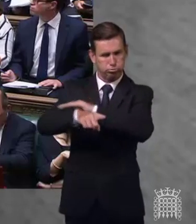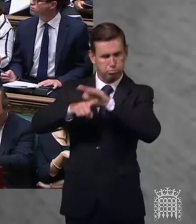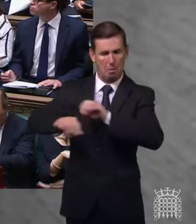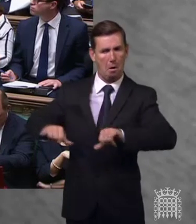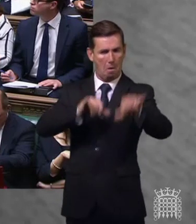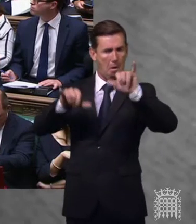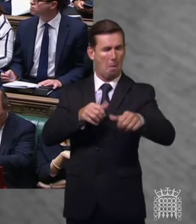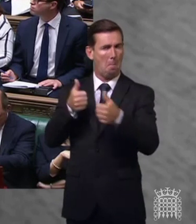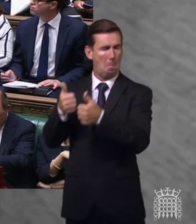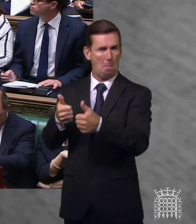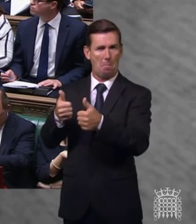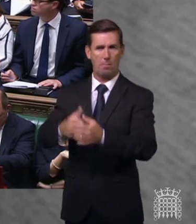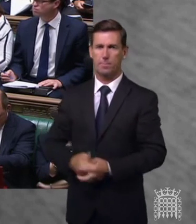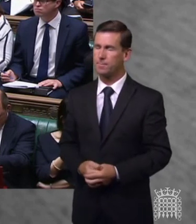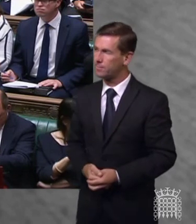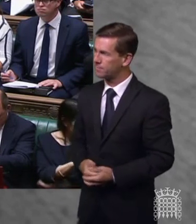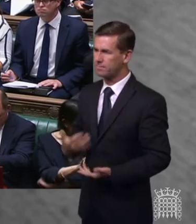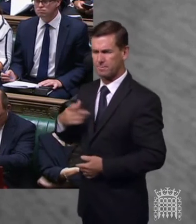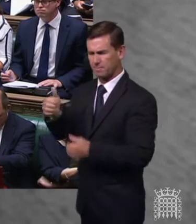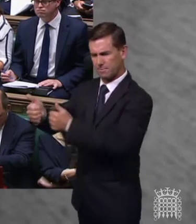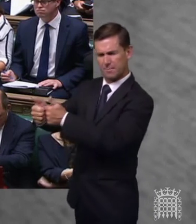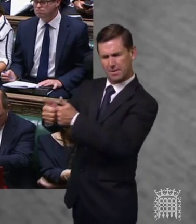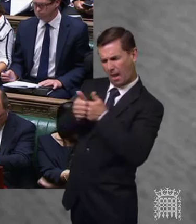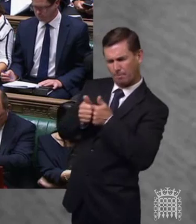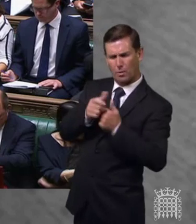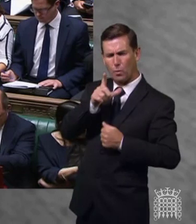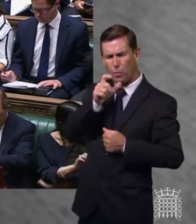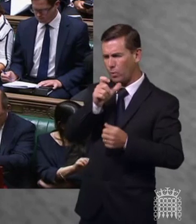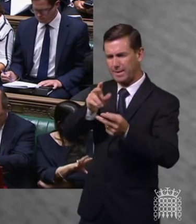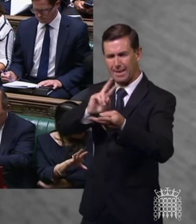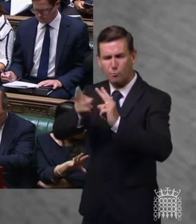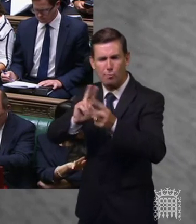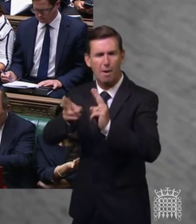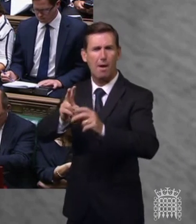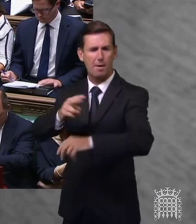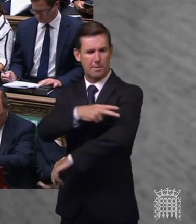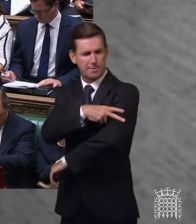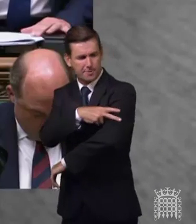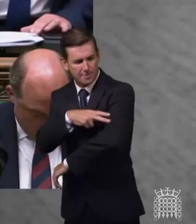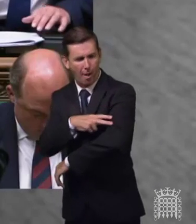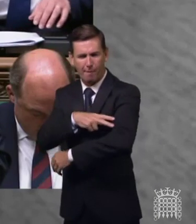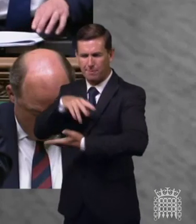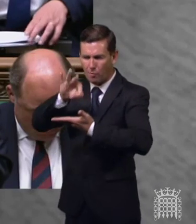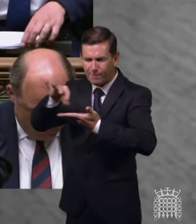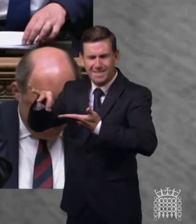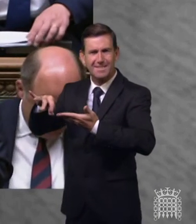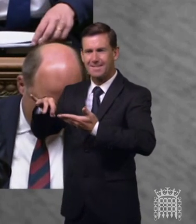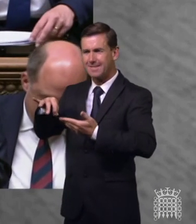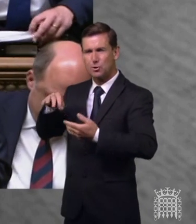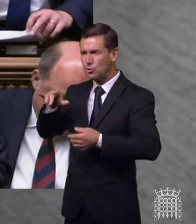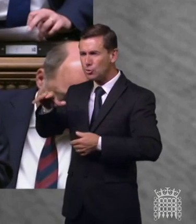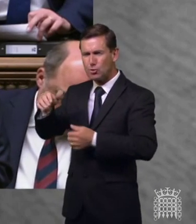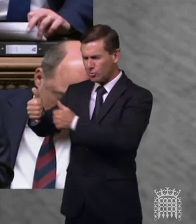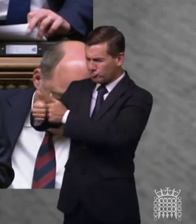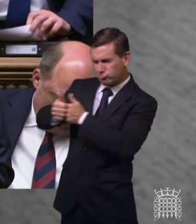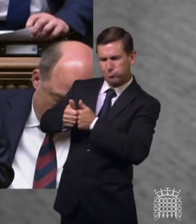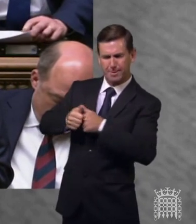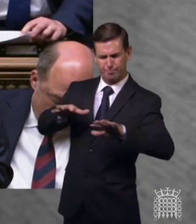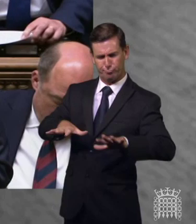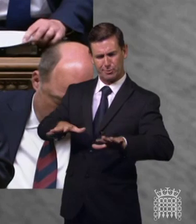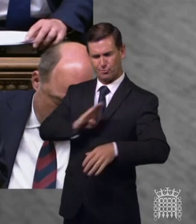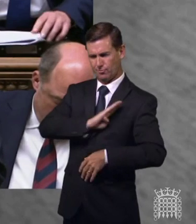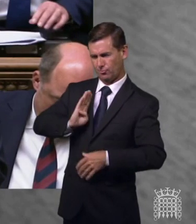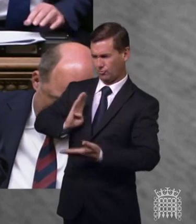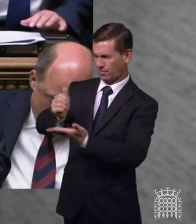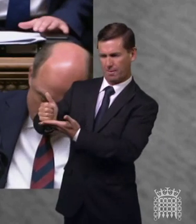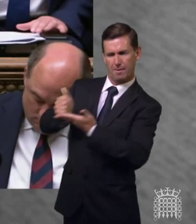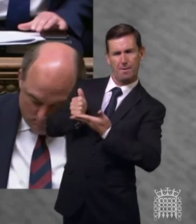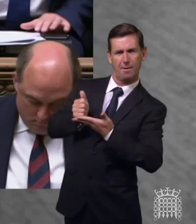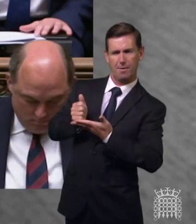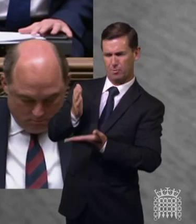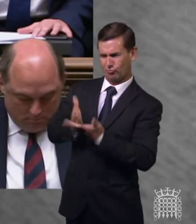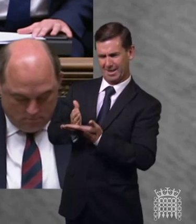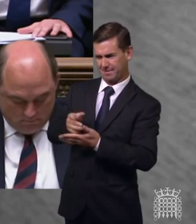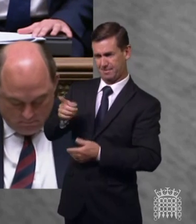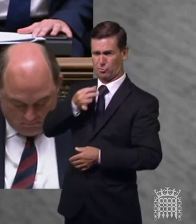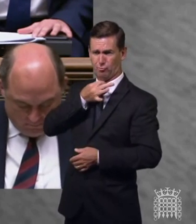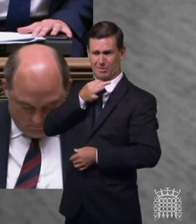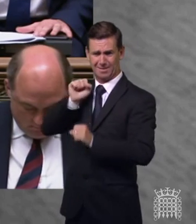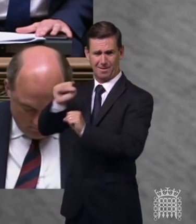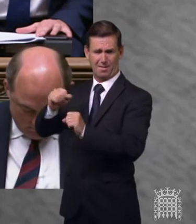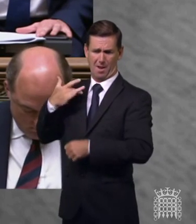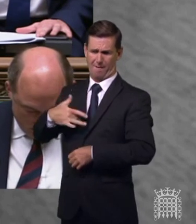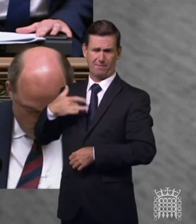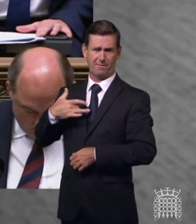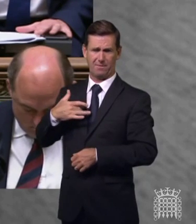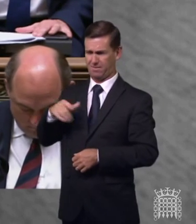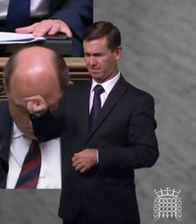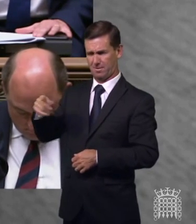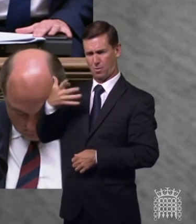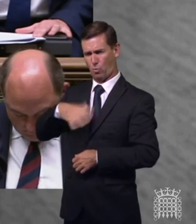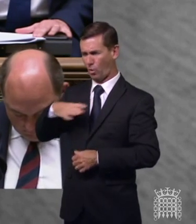These are interpreters, they are locally engaged staff and others who have risked their lives supporting our military efforts and seeking to secure new freedoms for their country.